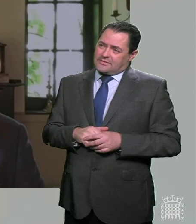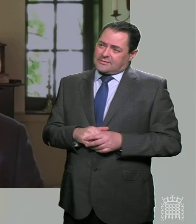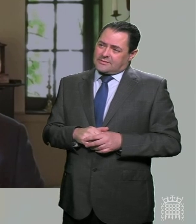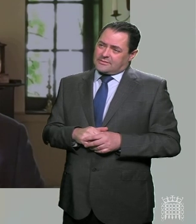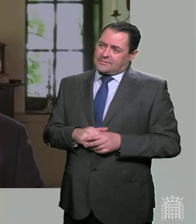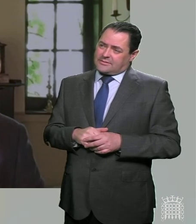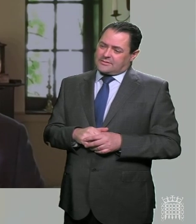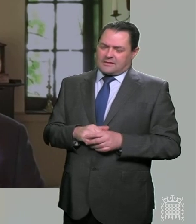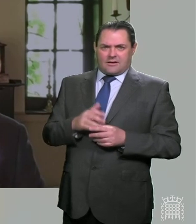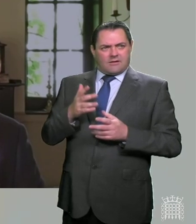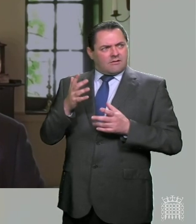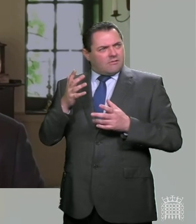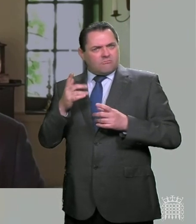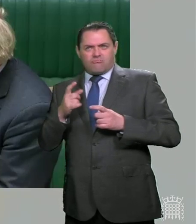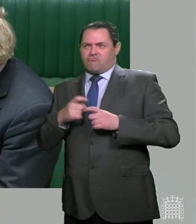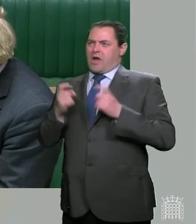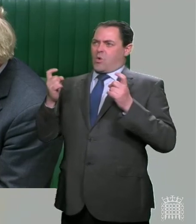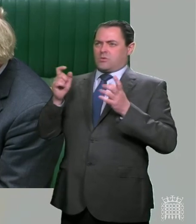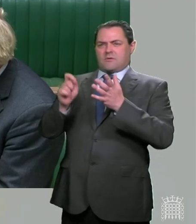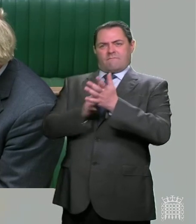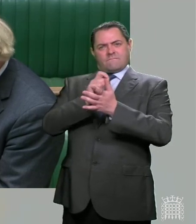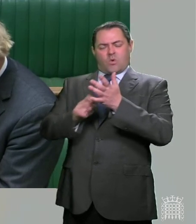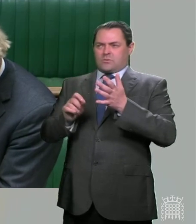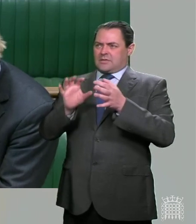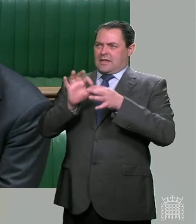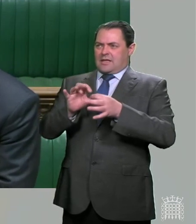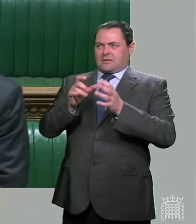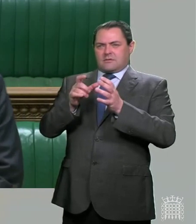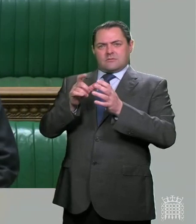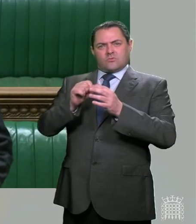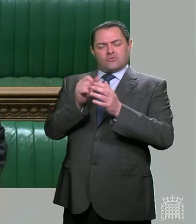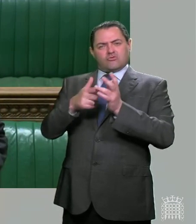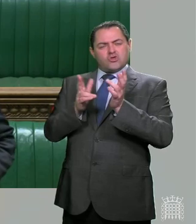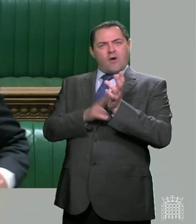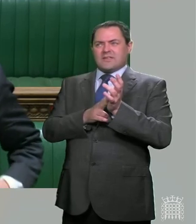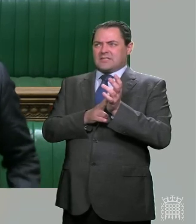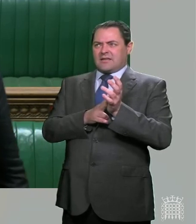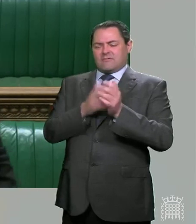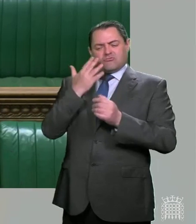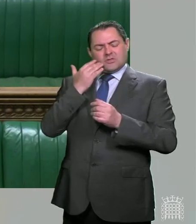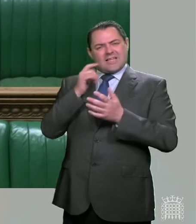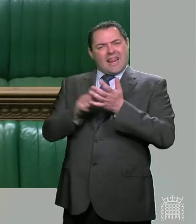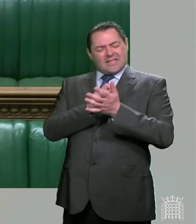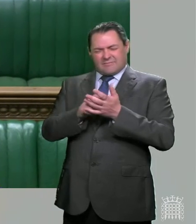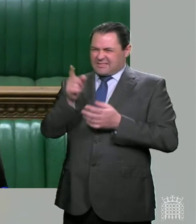after the record poll secured by Scottish Conservatives at the recent election.